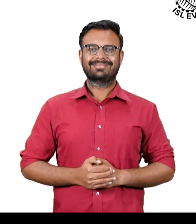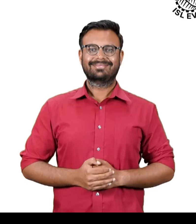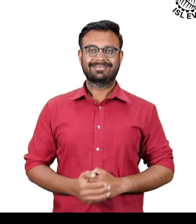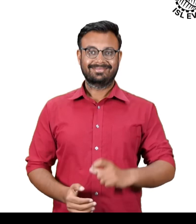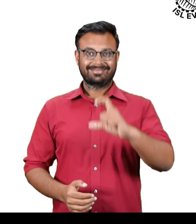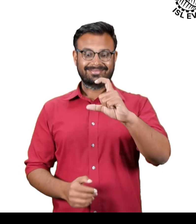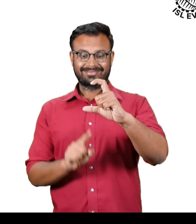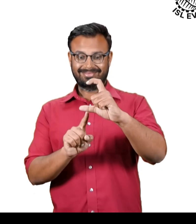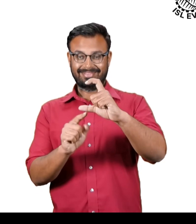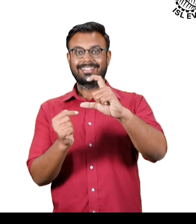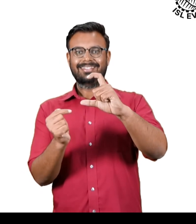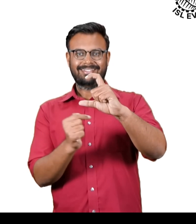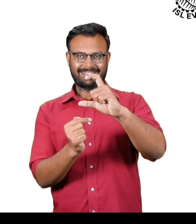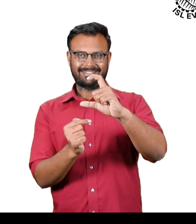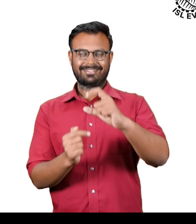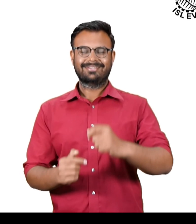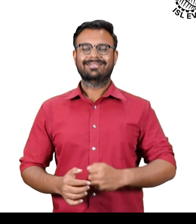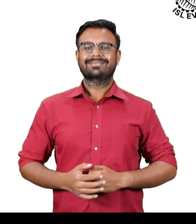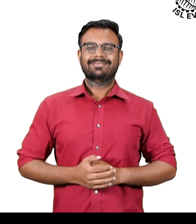Anode